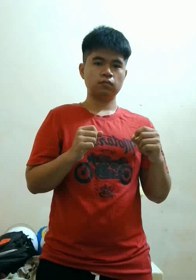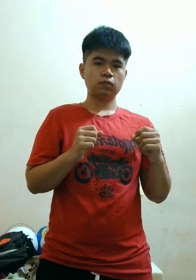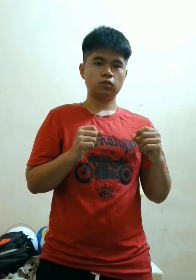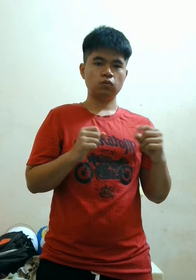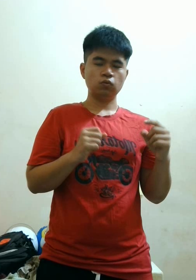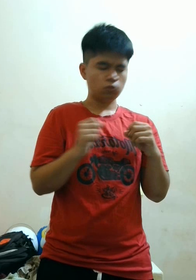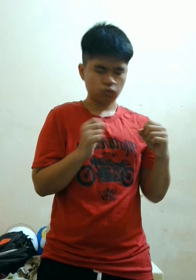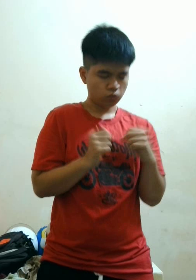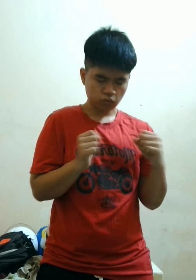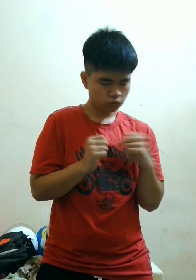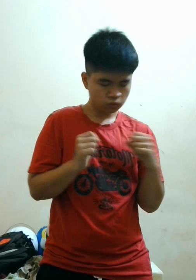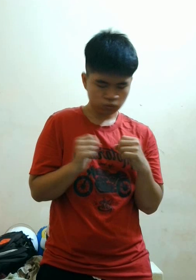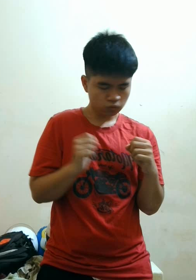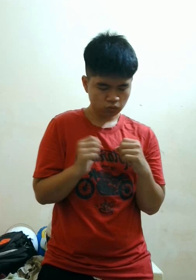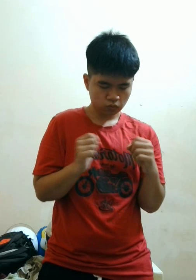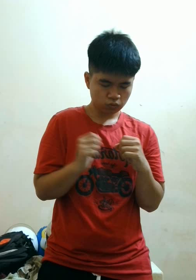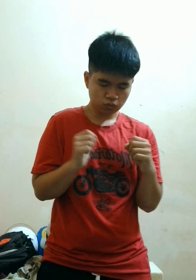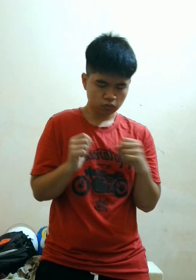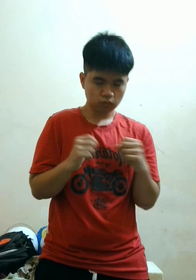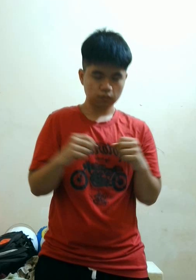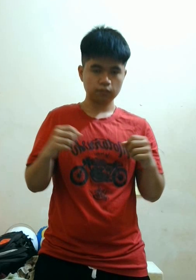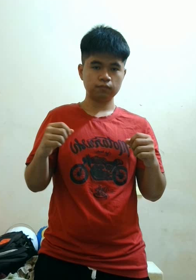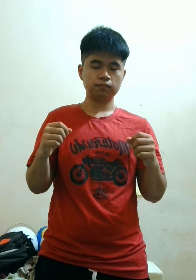lanh